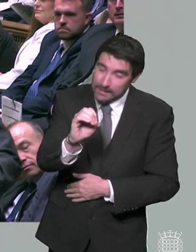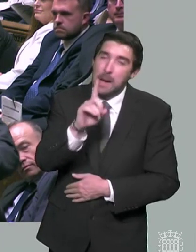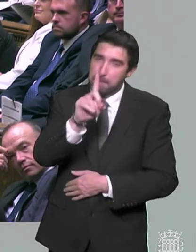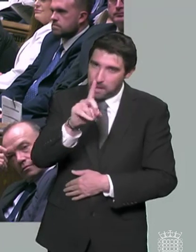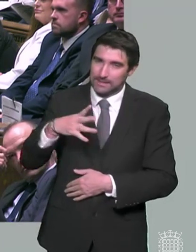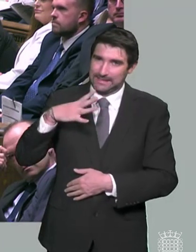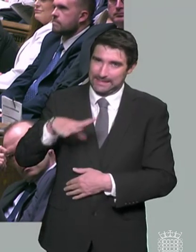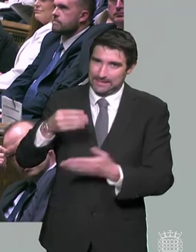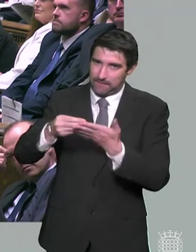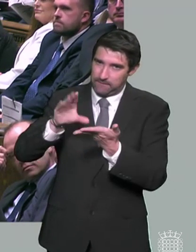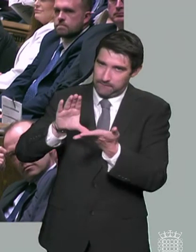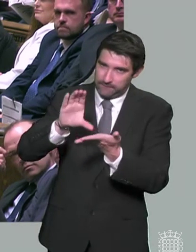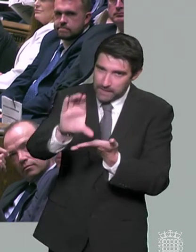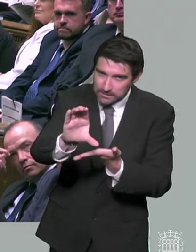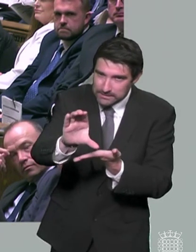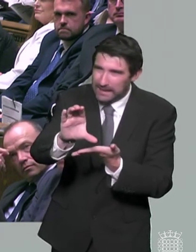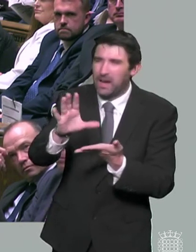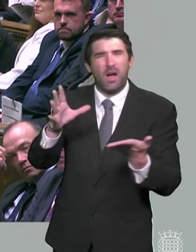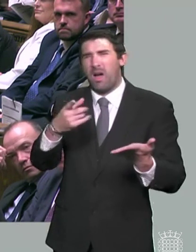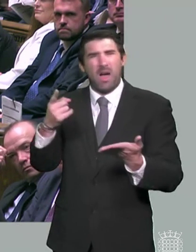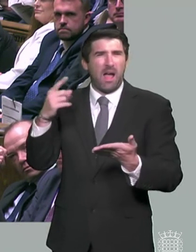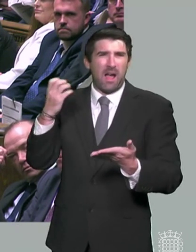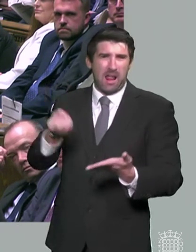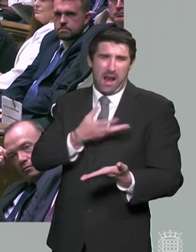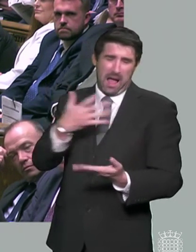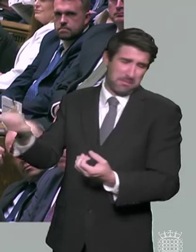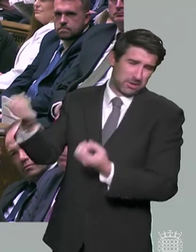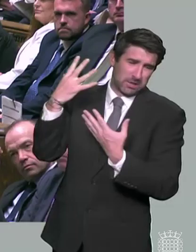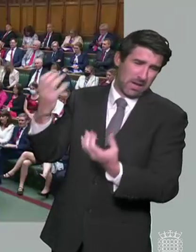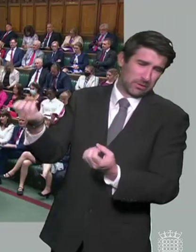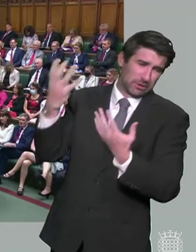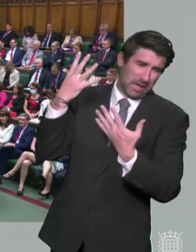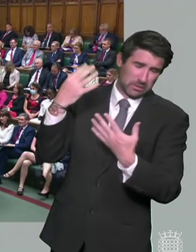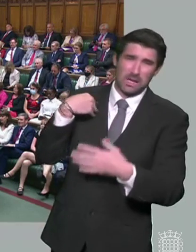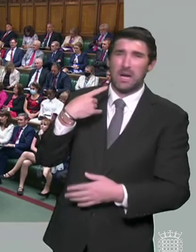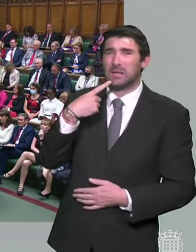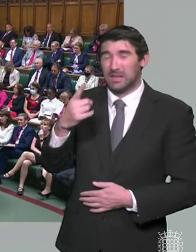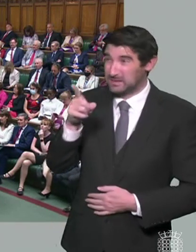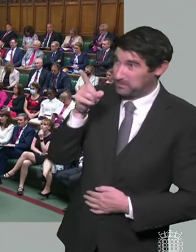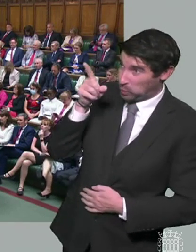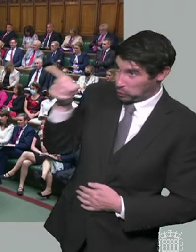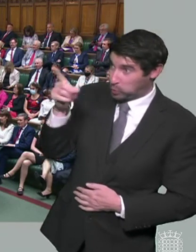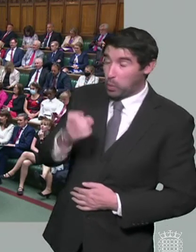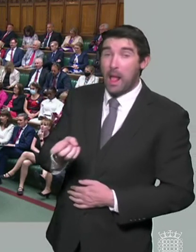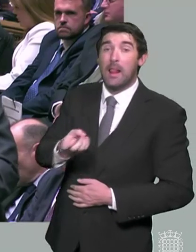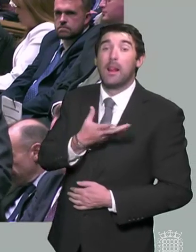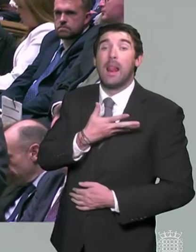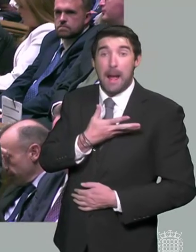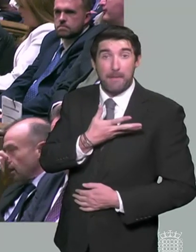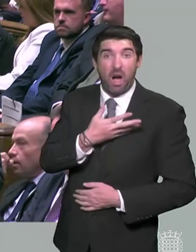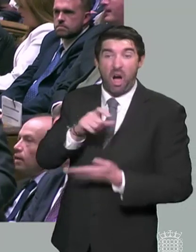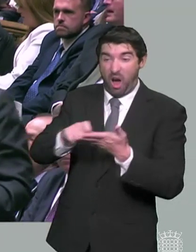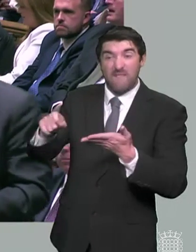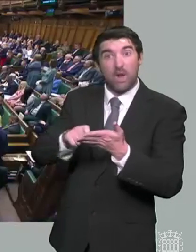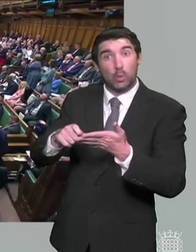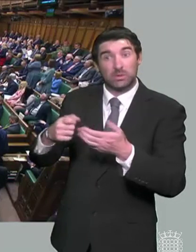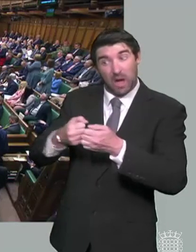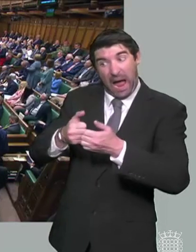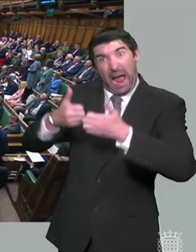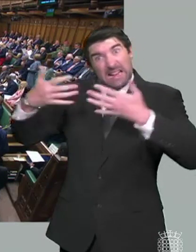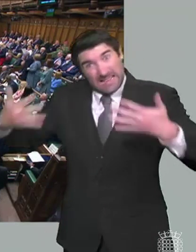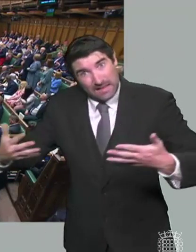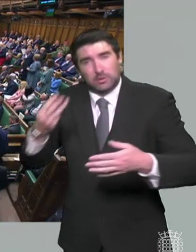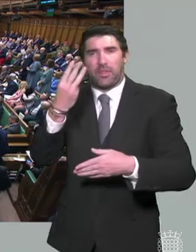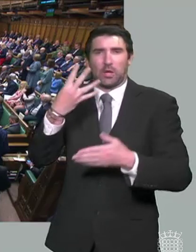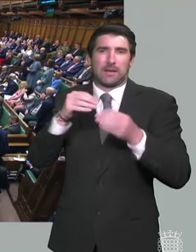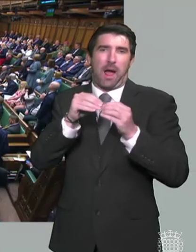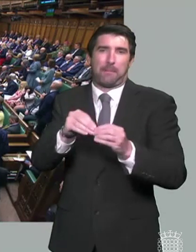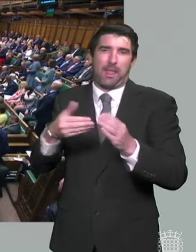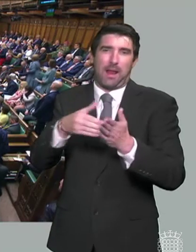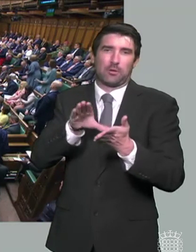I tactfully point out again that Members on the Opposition Benches are bellowing away, but they voted against the extra £39 billion that we are putting in.